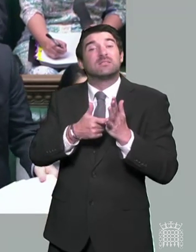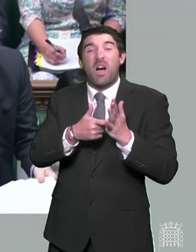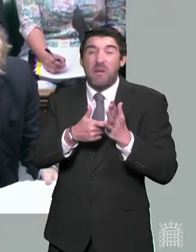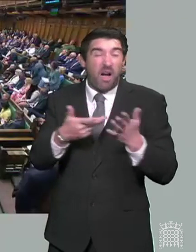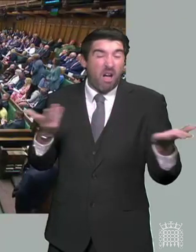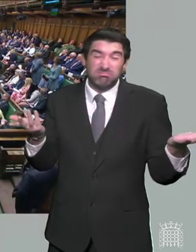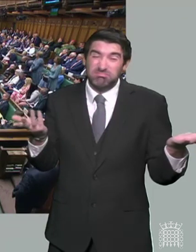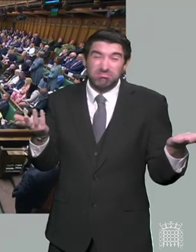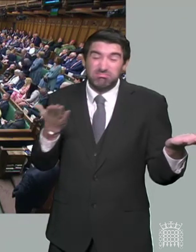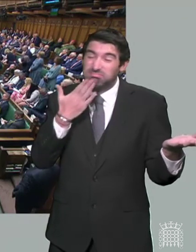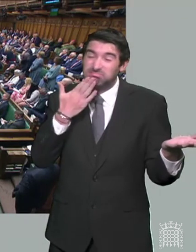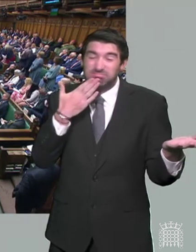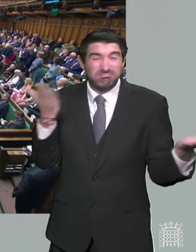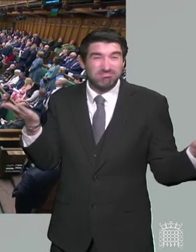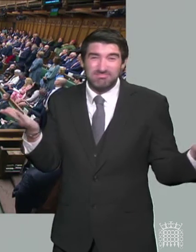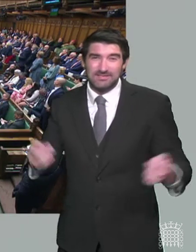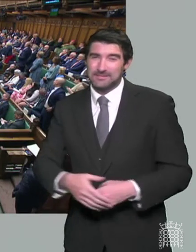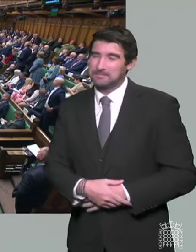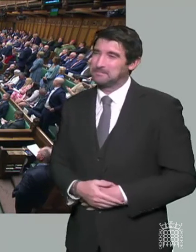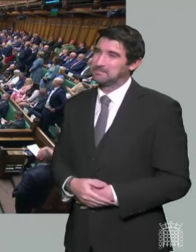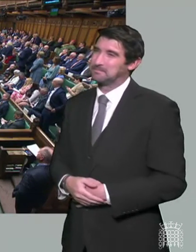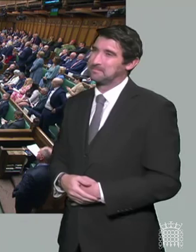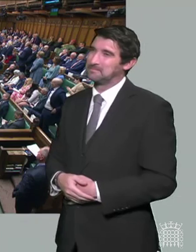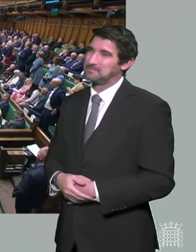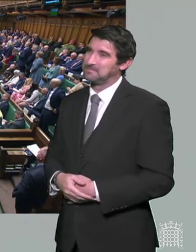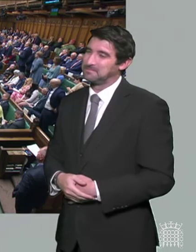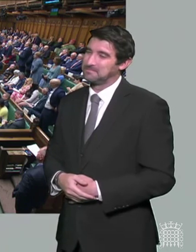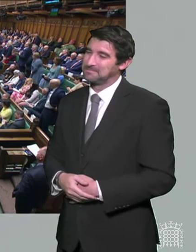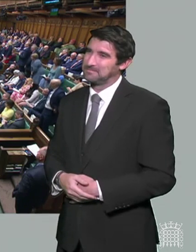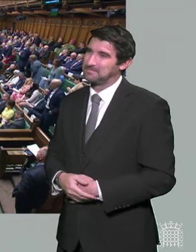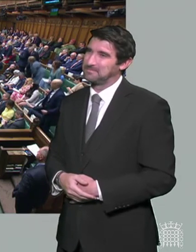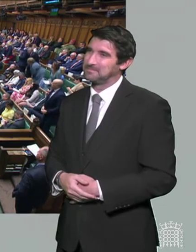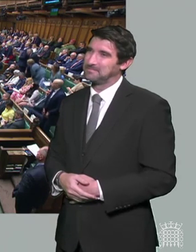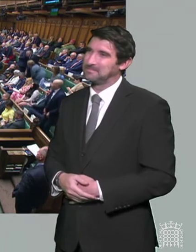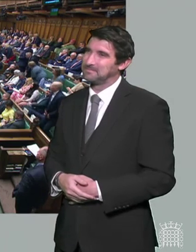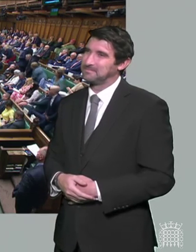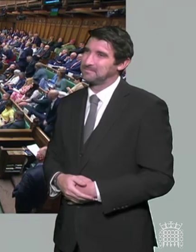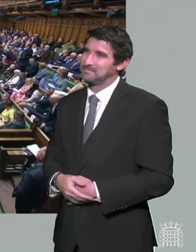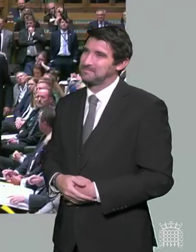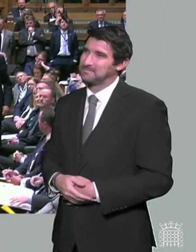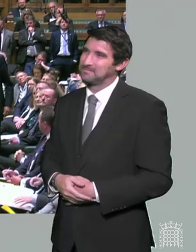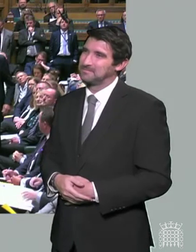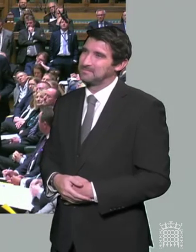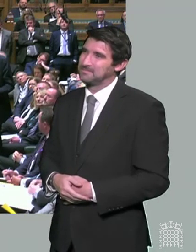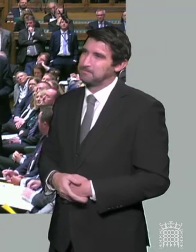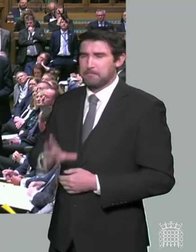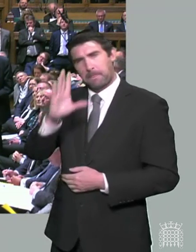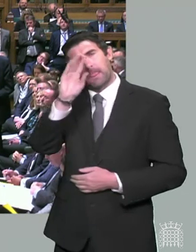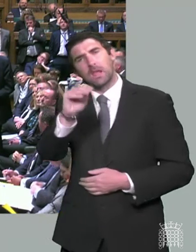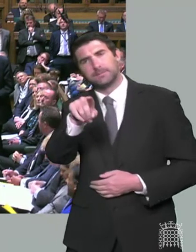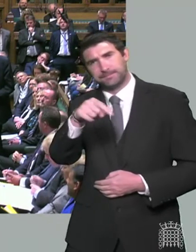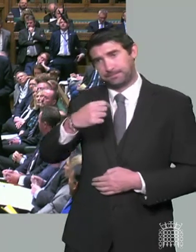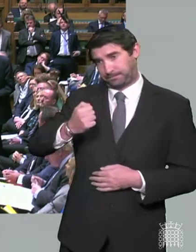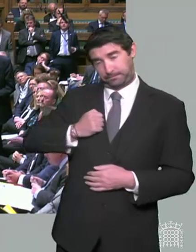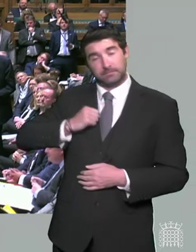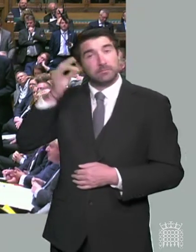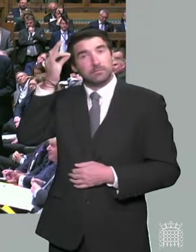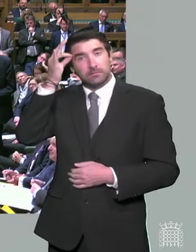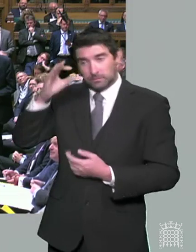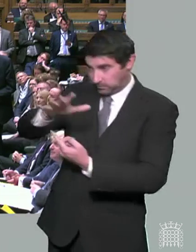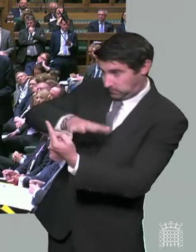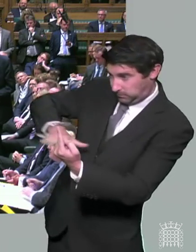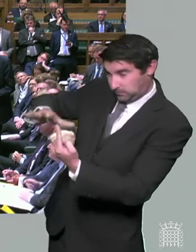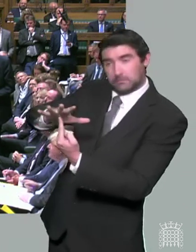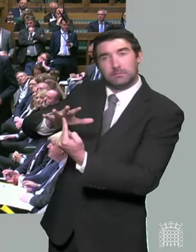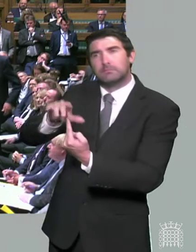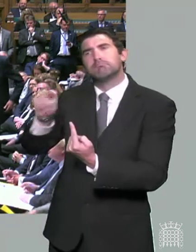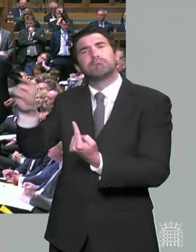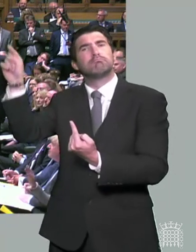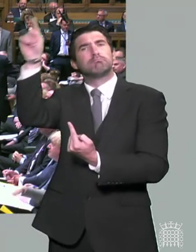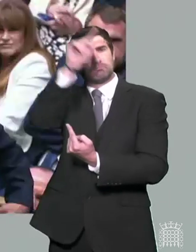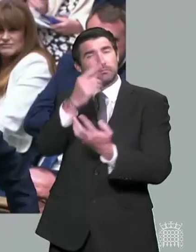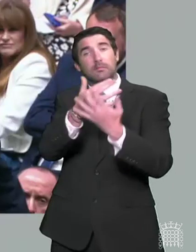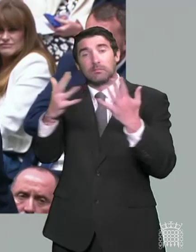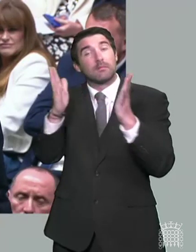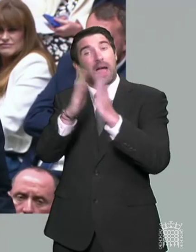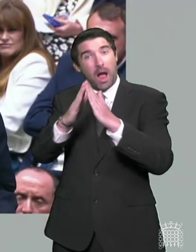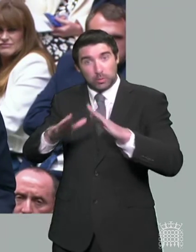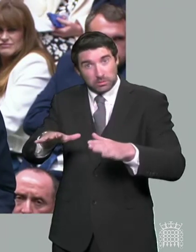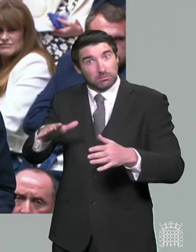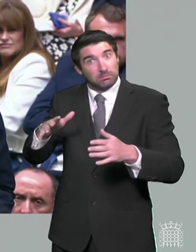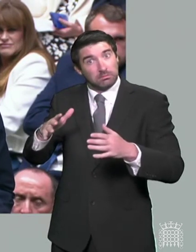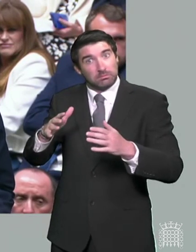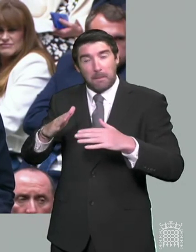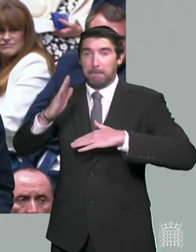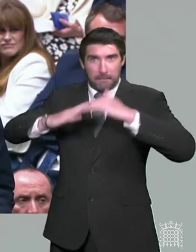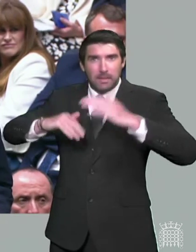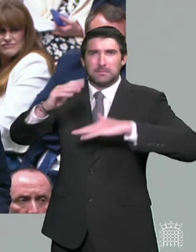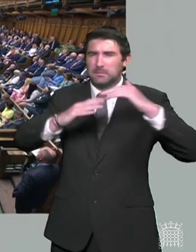Many areas like mine have already had massive new housing development with no commensurate increase in general practice—